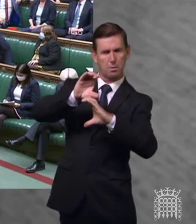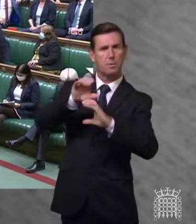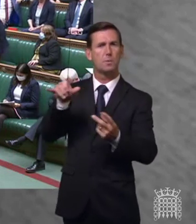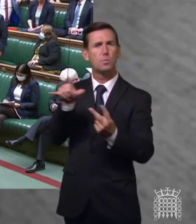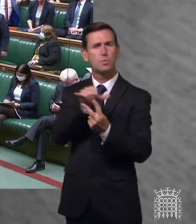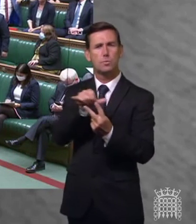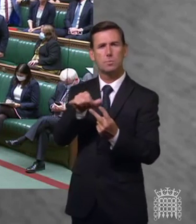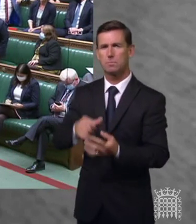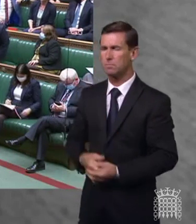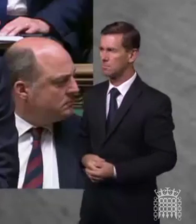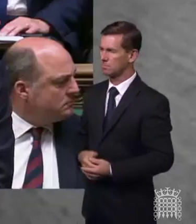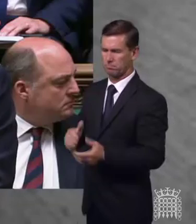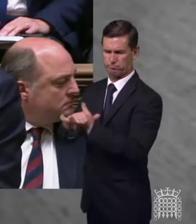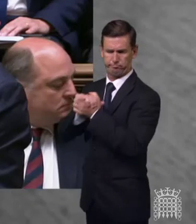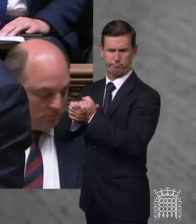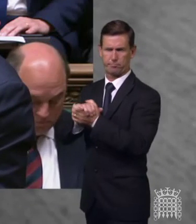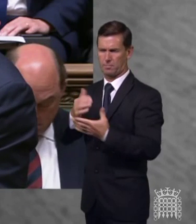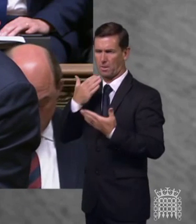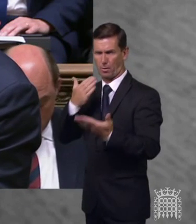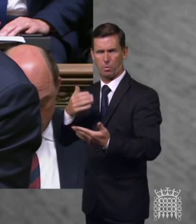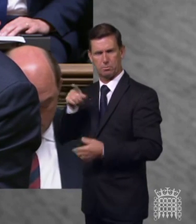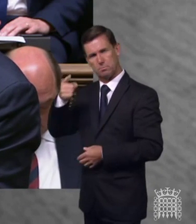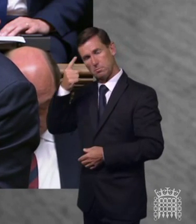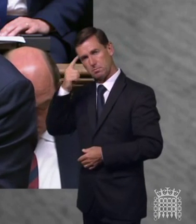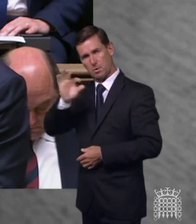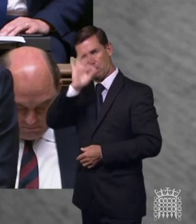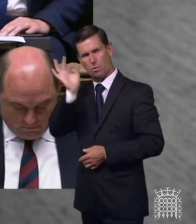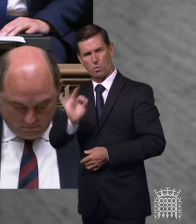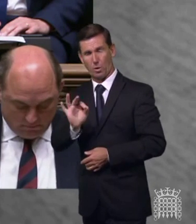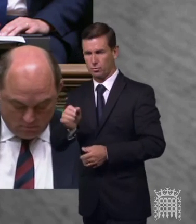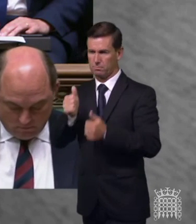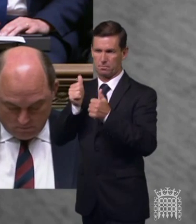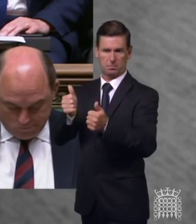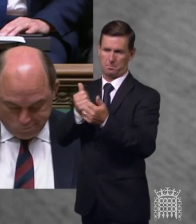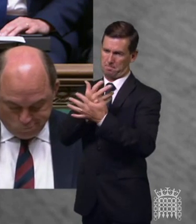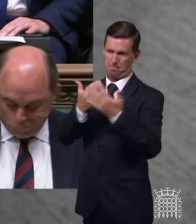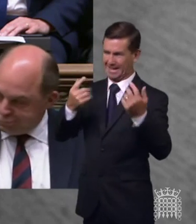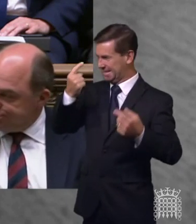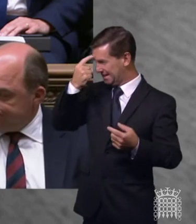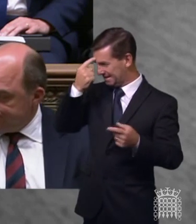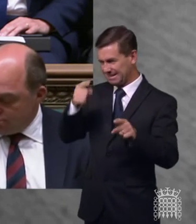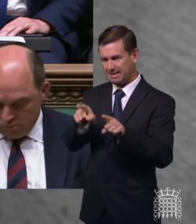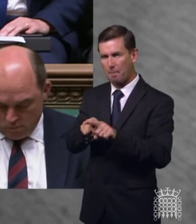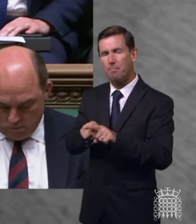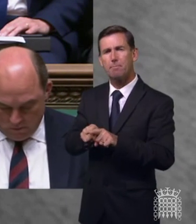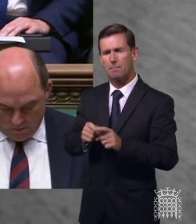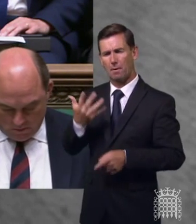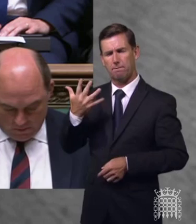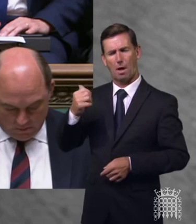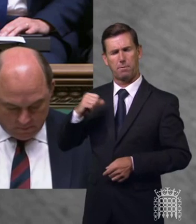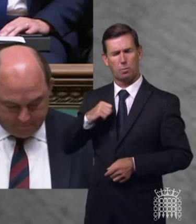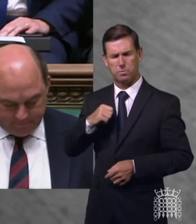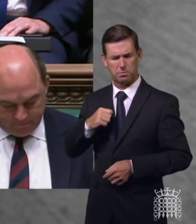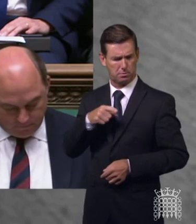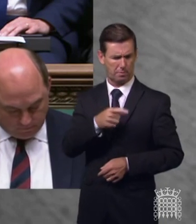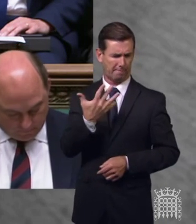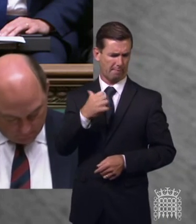I am very grateful to the right honourable Lady, because I think that she has asked a question that has formed in many people’s minds about the 5,000.